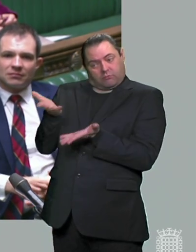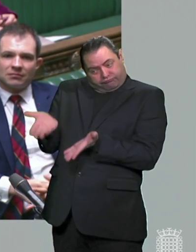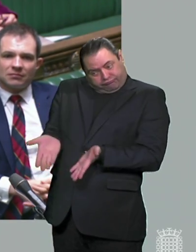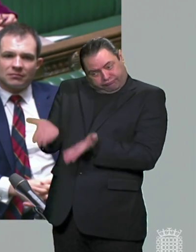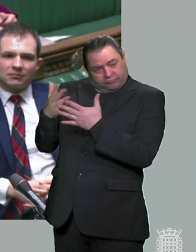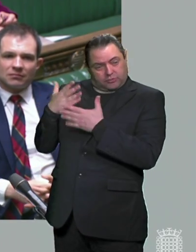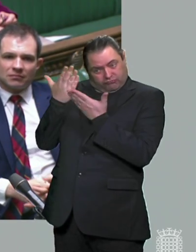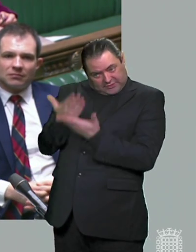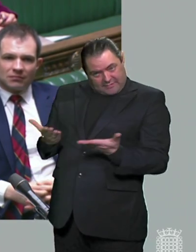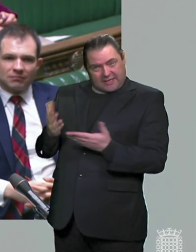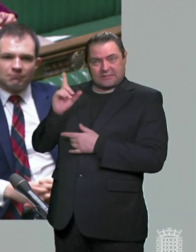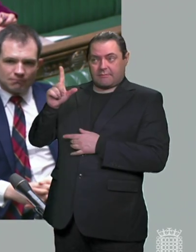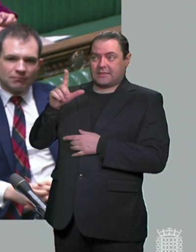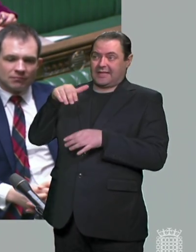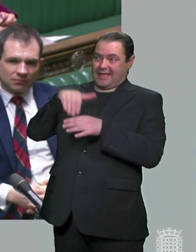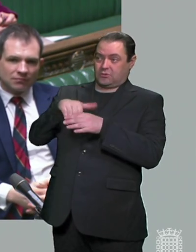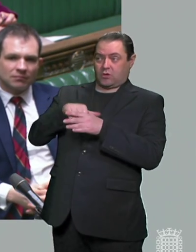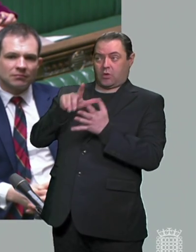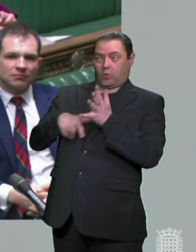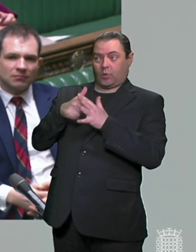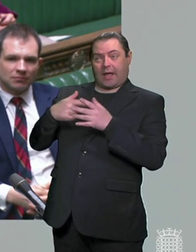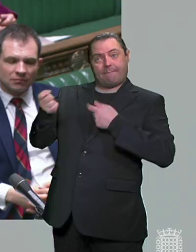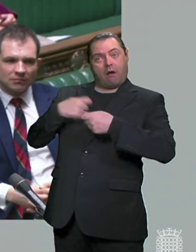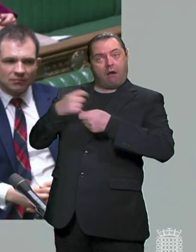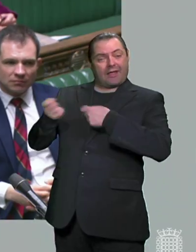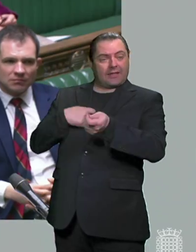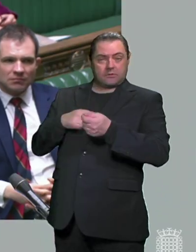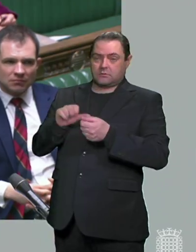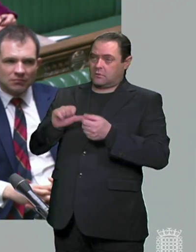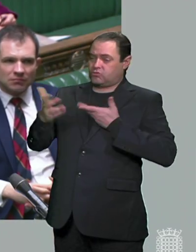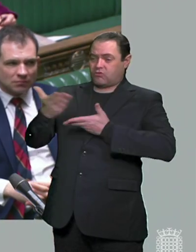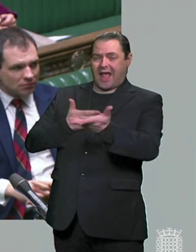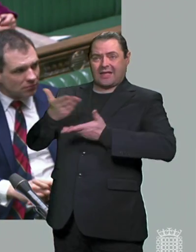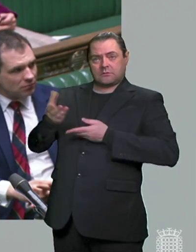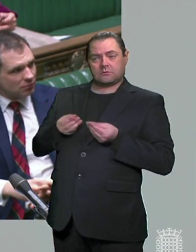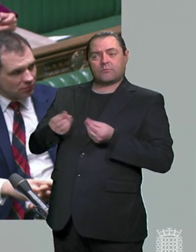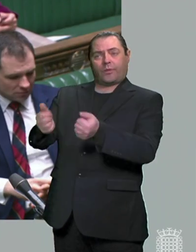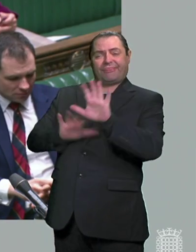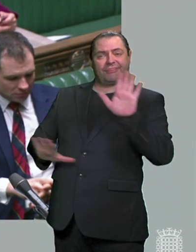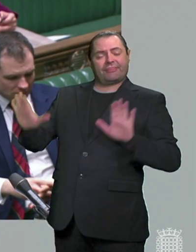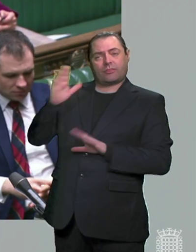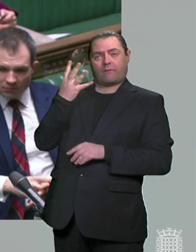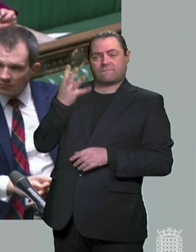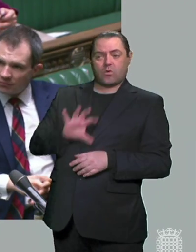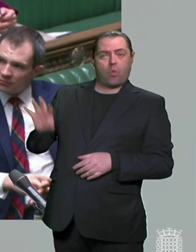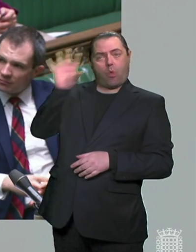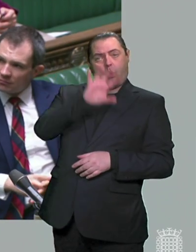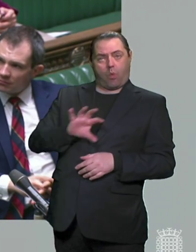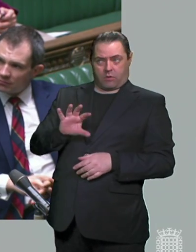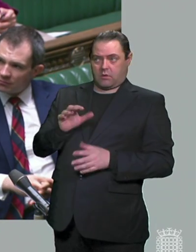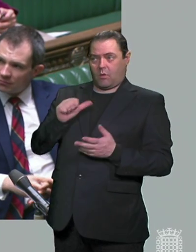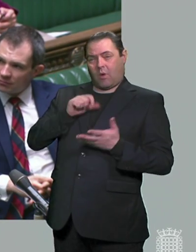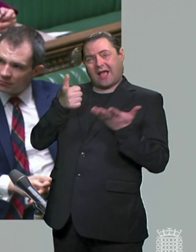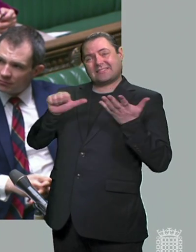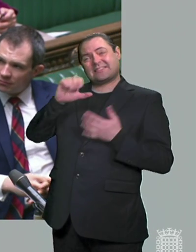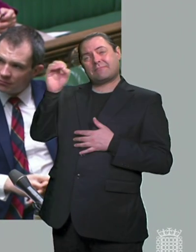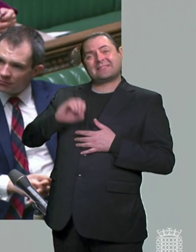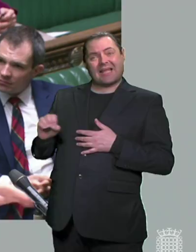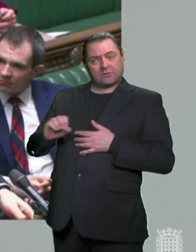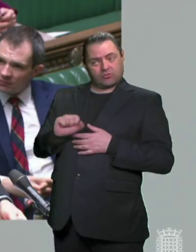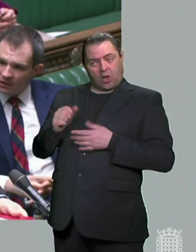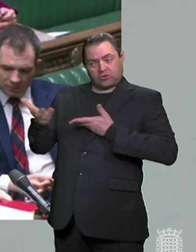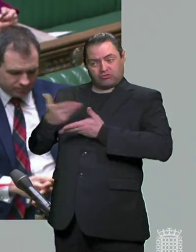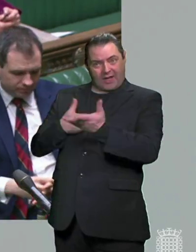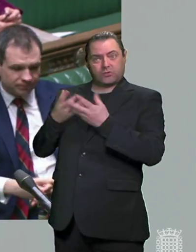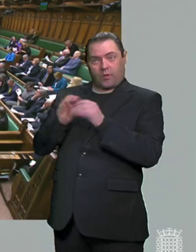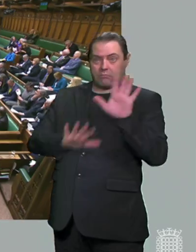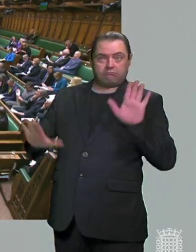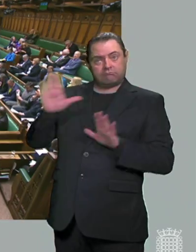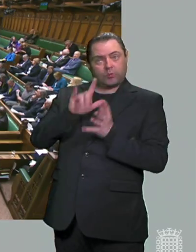As regards the UK internal market, it is absolutely right that trade can continue seamlessly across the United Kingdom, because 60% of Scotland’s trade is with the rest of the United Kingdom.